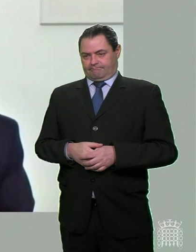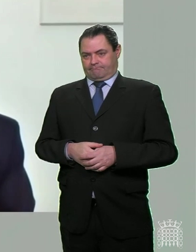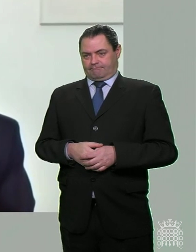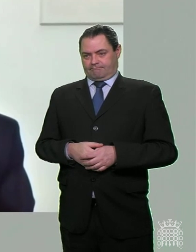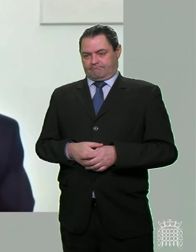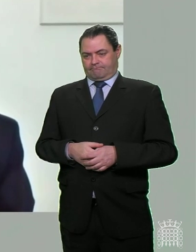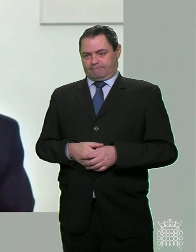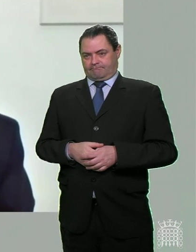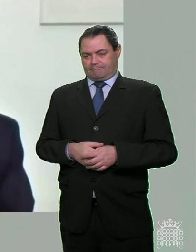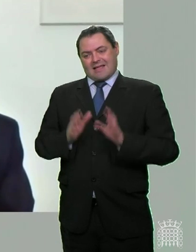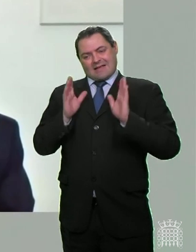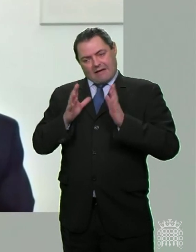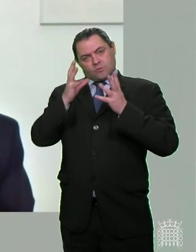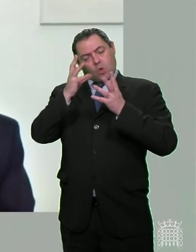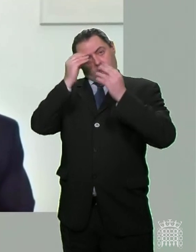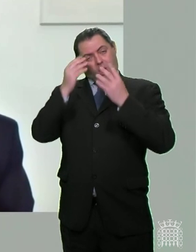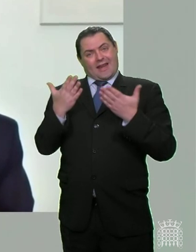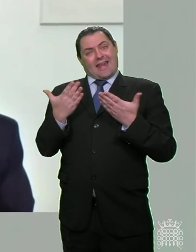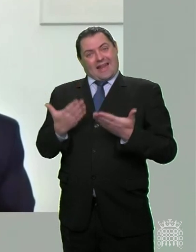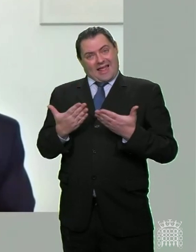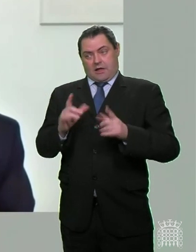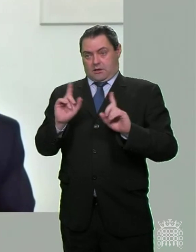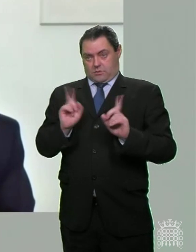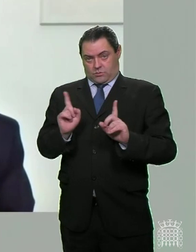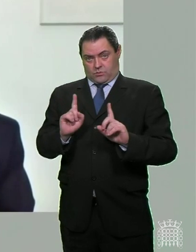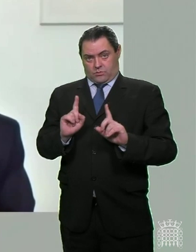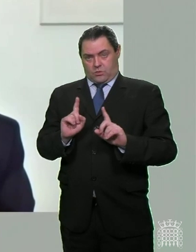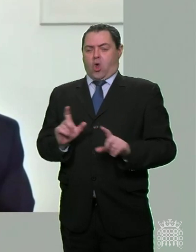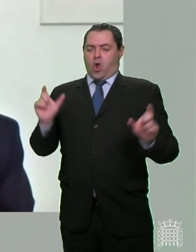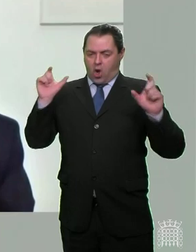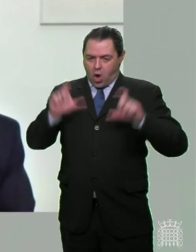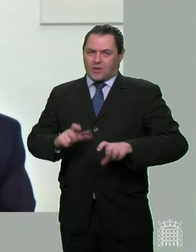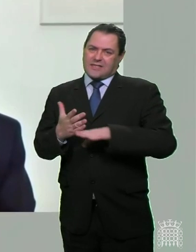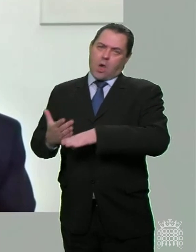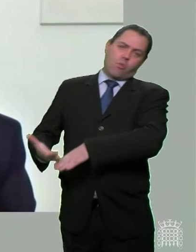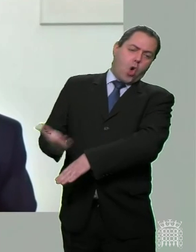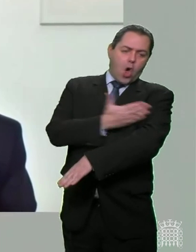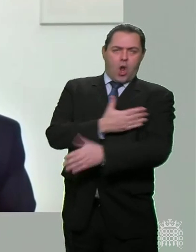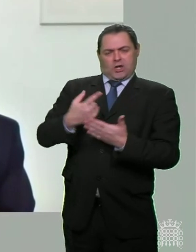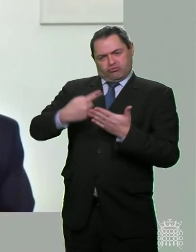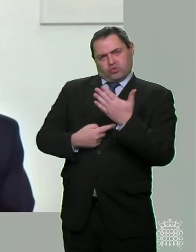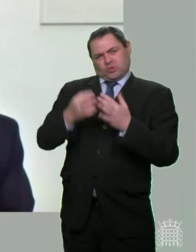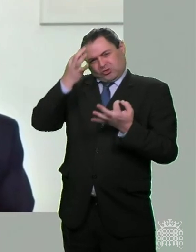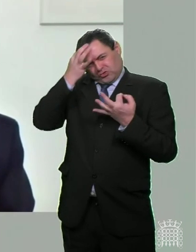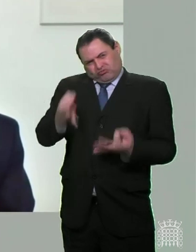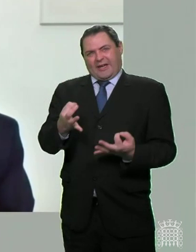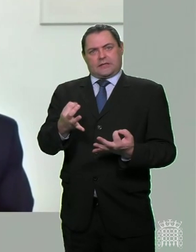The lesson, he said, is: “You’ve got to go hard, early and broader if you’re going to get on top of this.